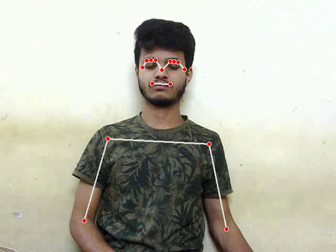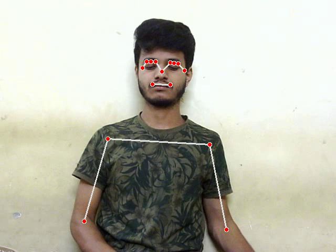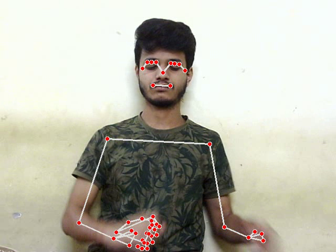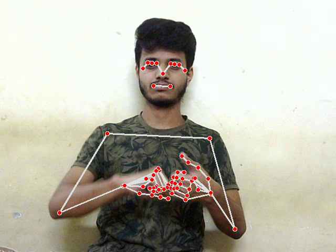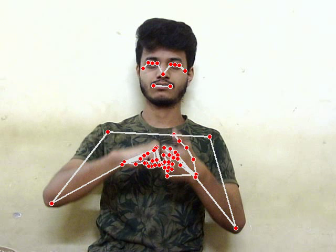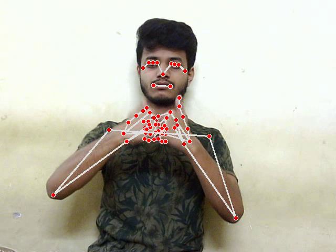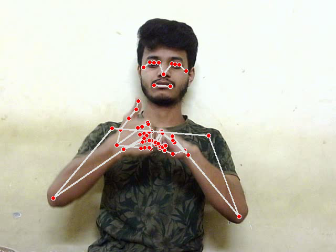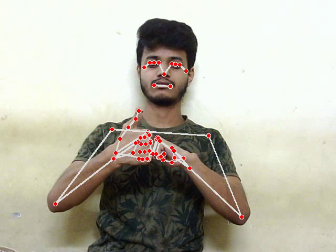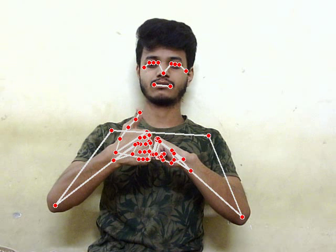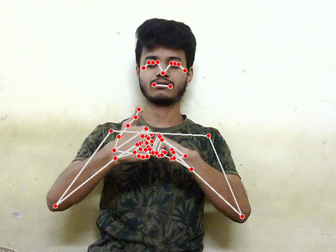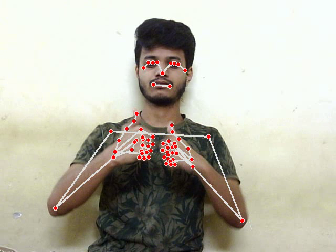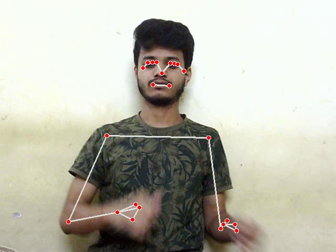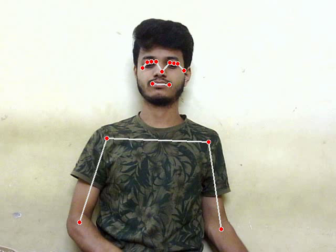how